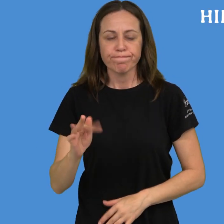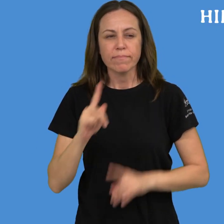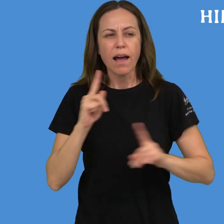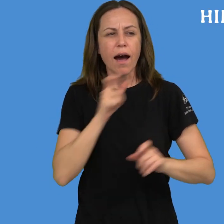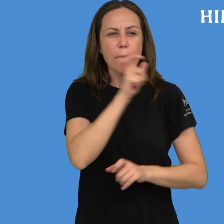caso